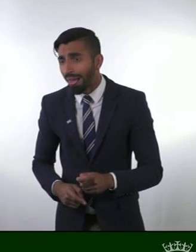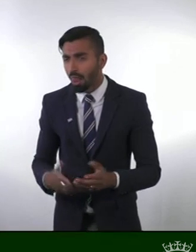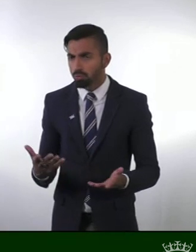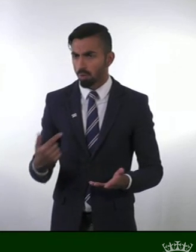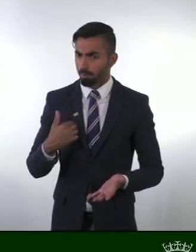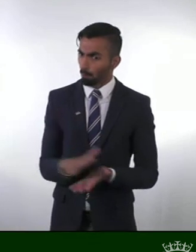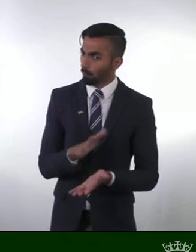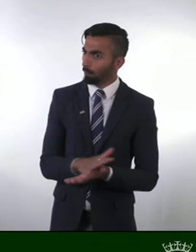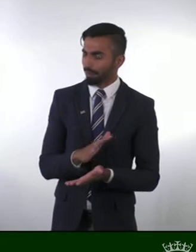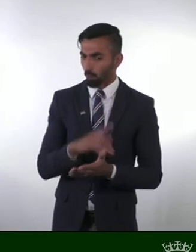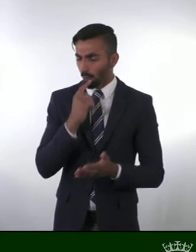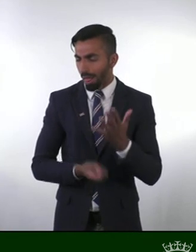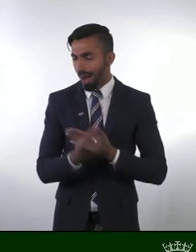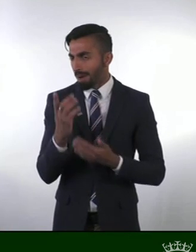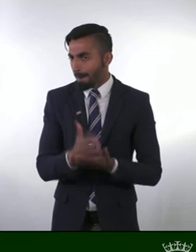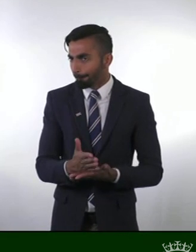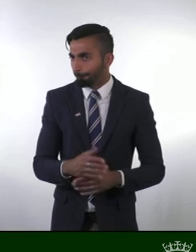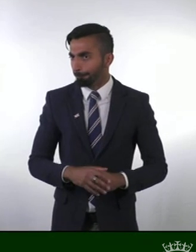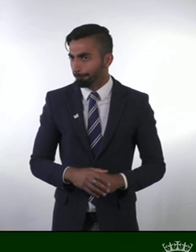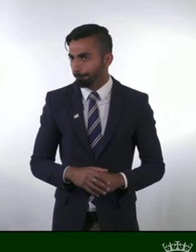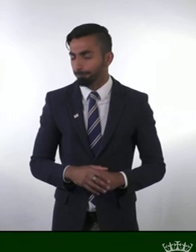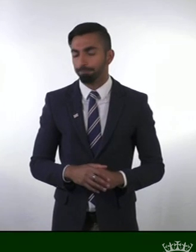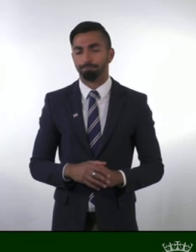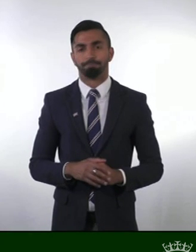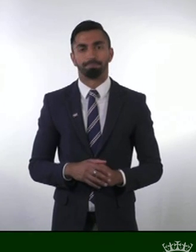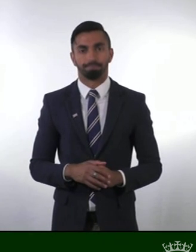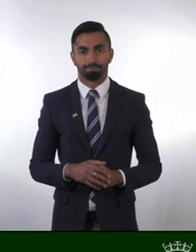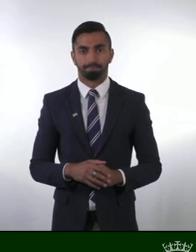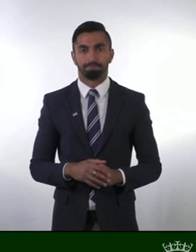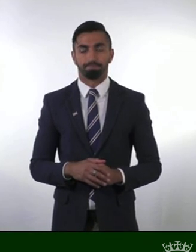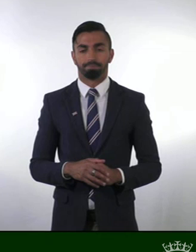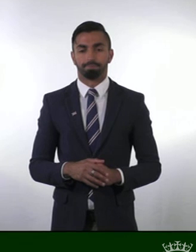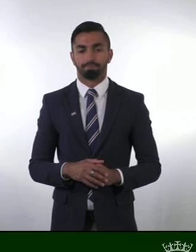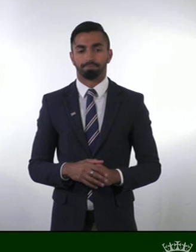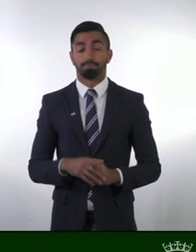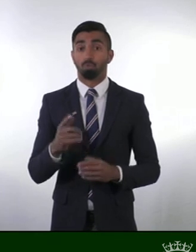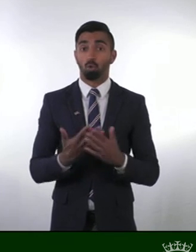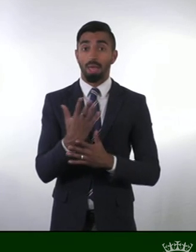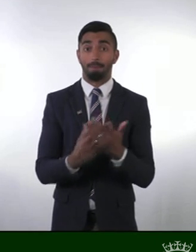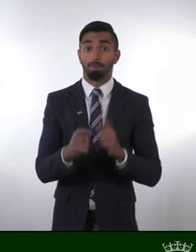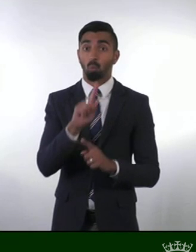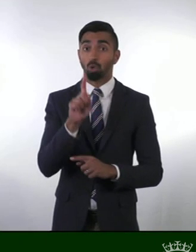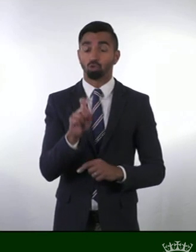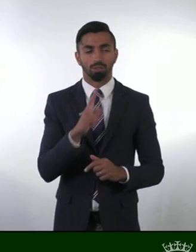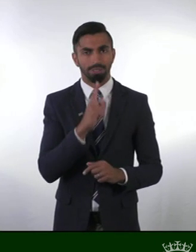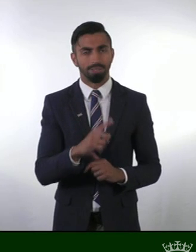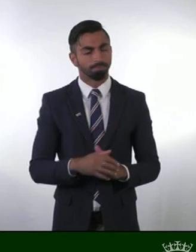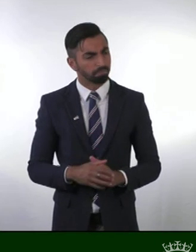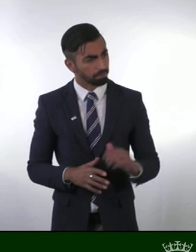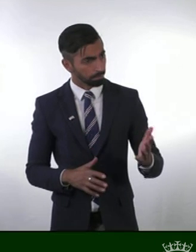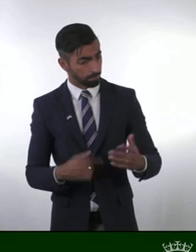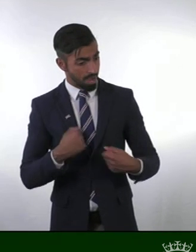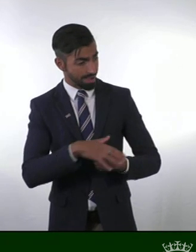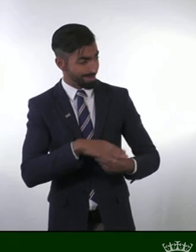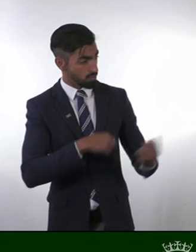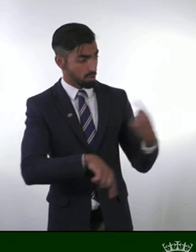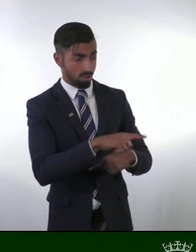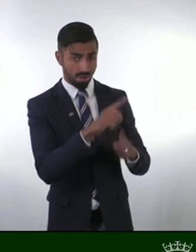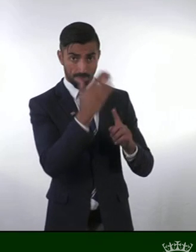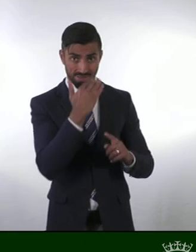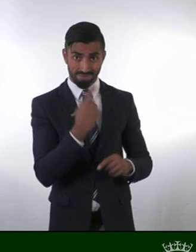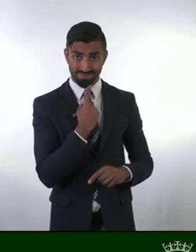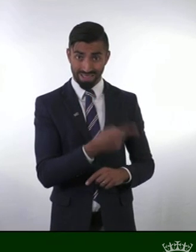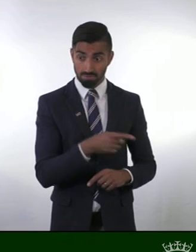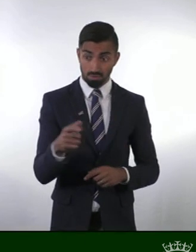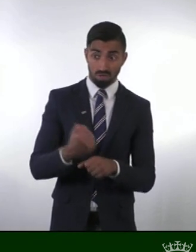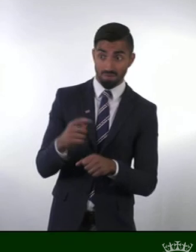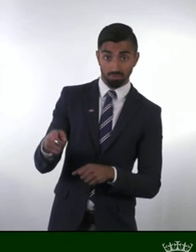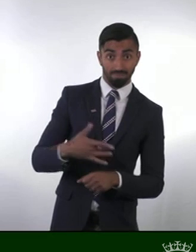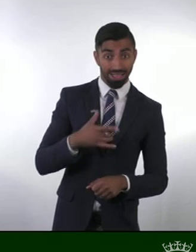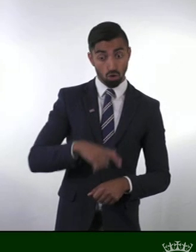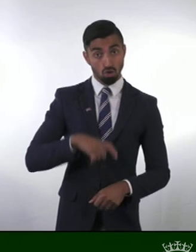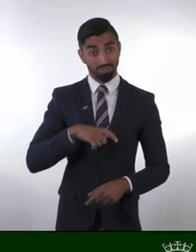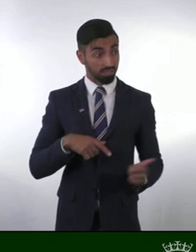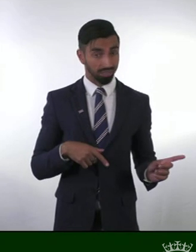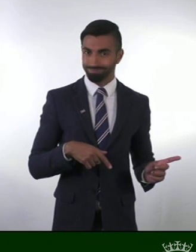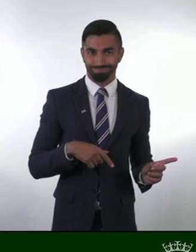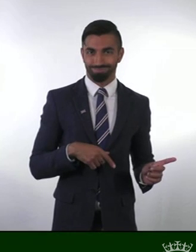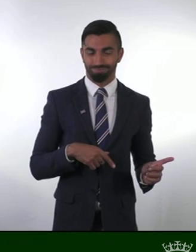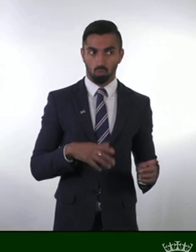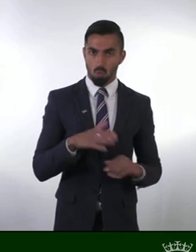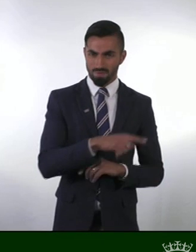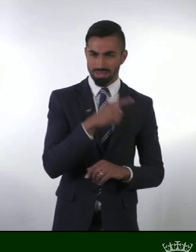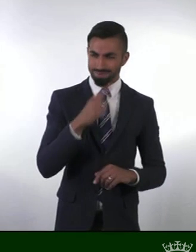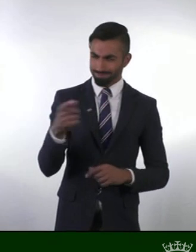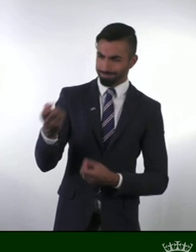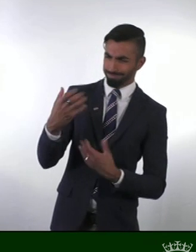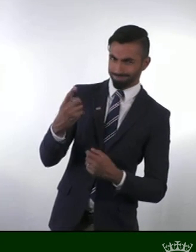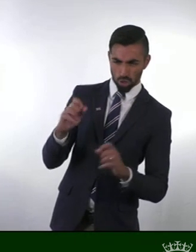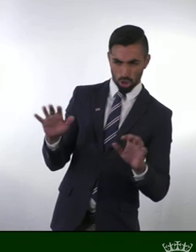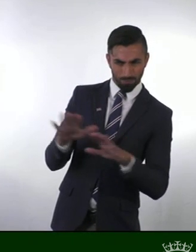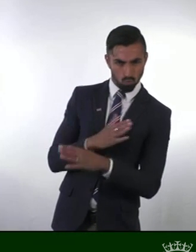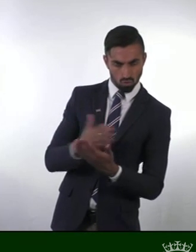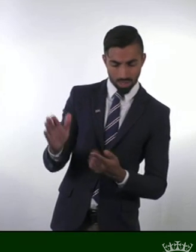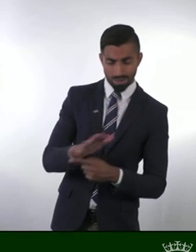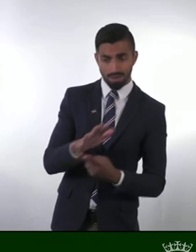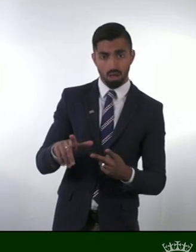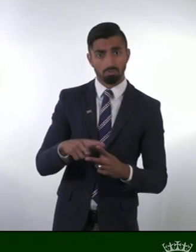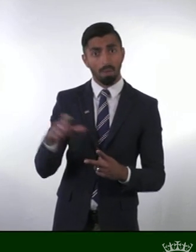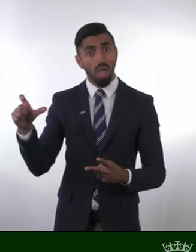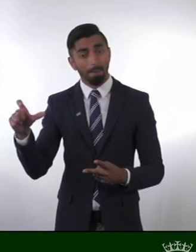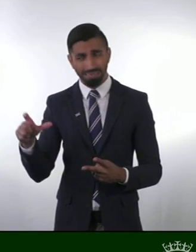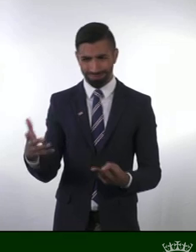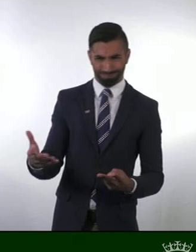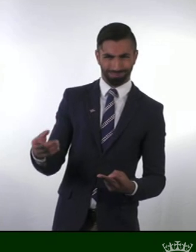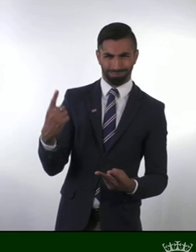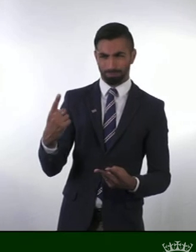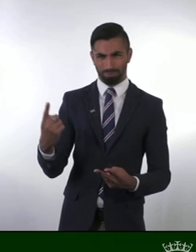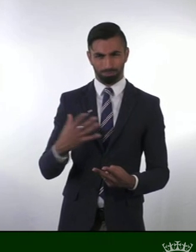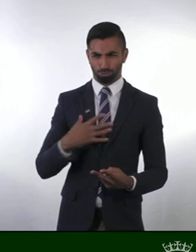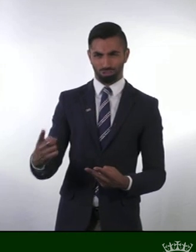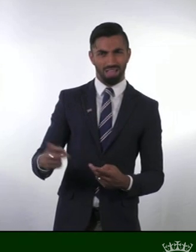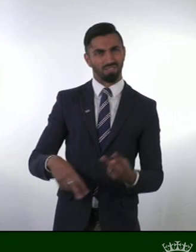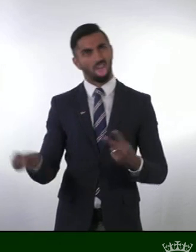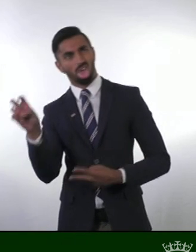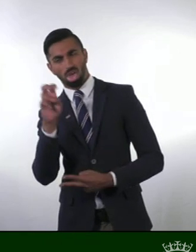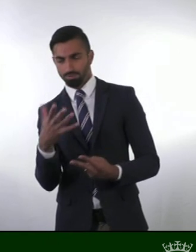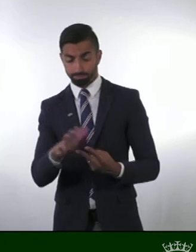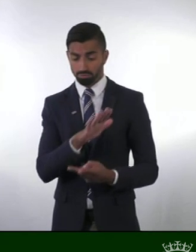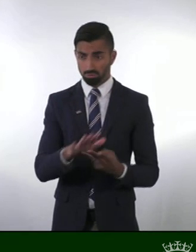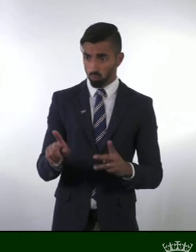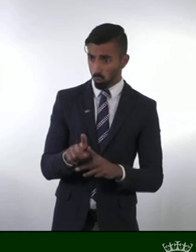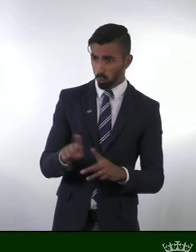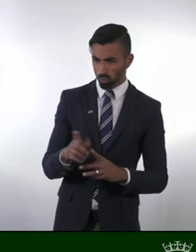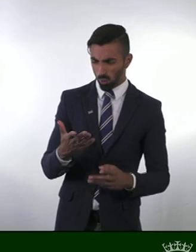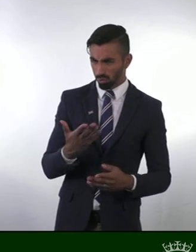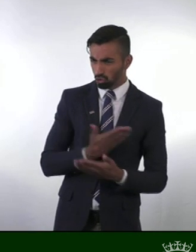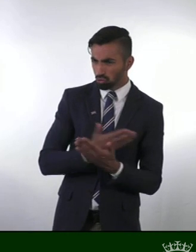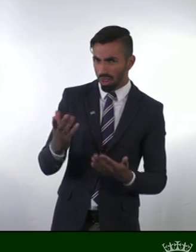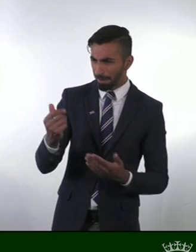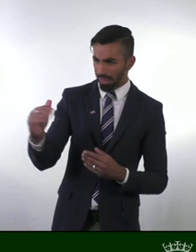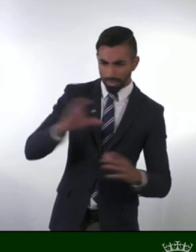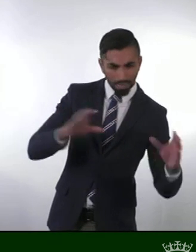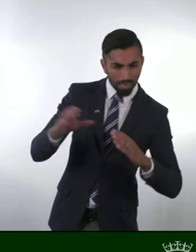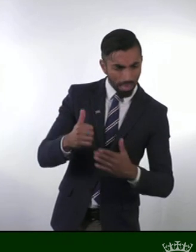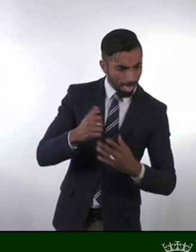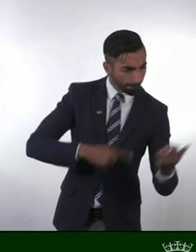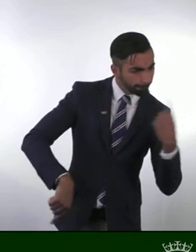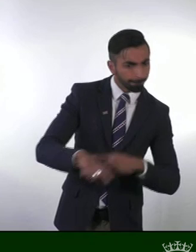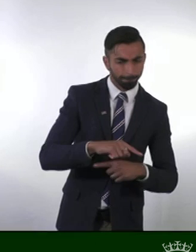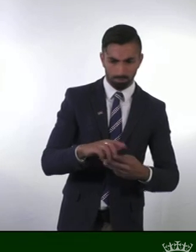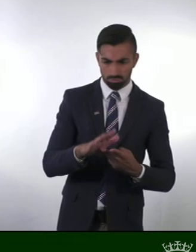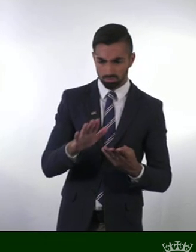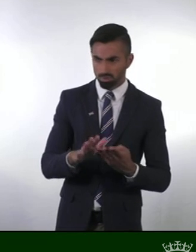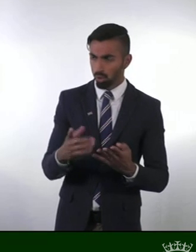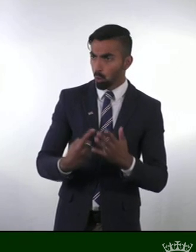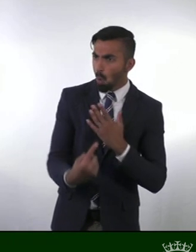My constituents tell me that they have lost trust in the Government, as they are confused by mixed messaging around public health measures and angry that Dominic Cummings seems to have been left off the hook, but they are particularly worried about local jobs and livelihoods because of inadequate support schemes, a lack of crisis funding for Luton council and an illogical quarantine impacting on Luton airport.